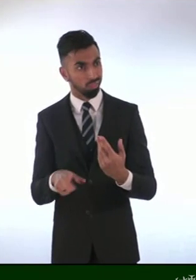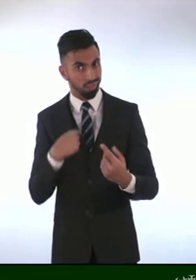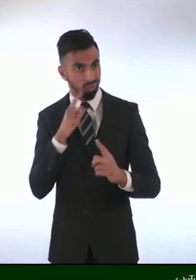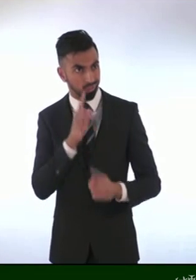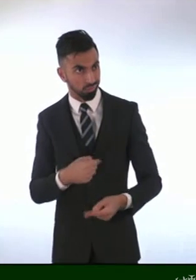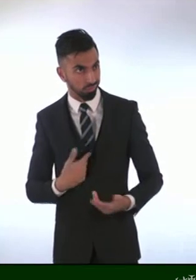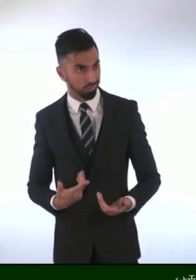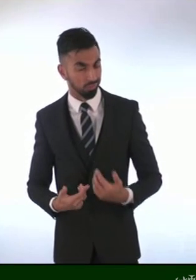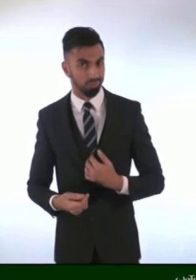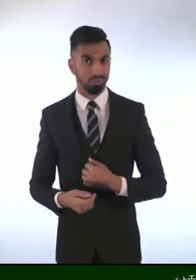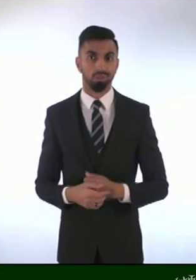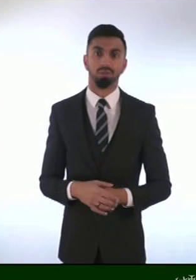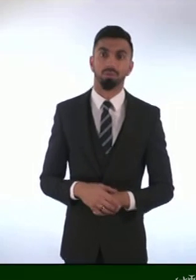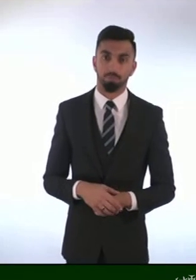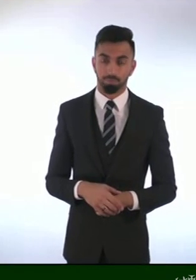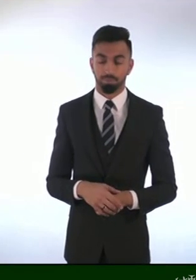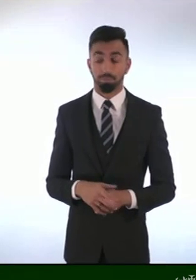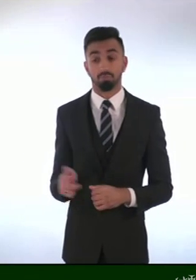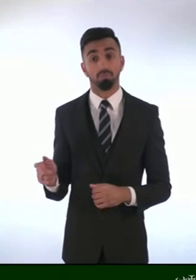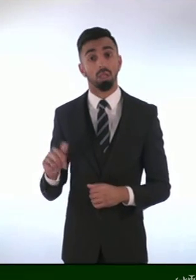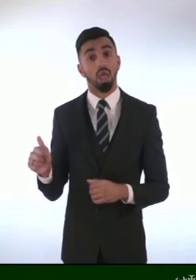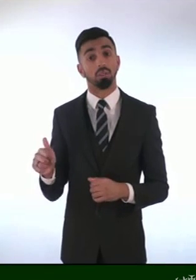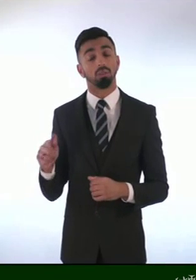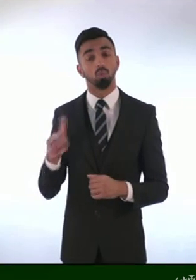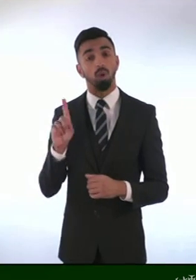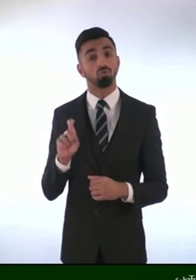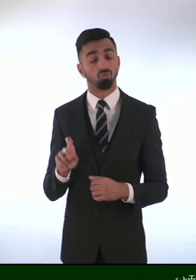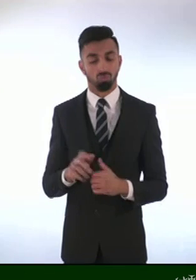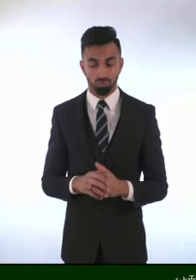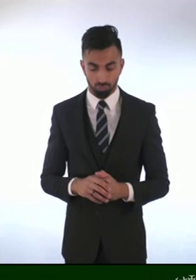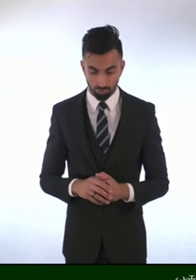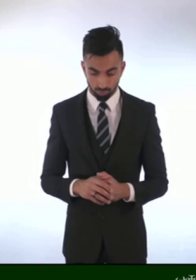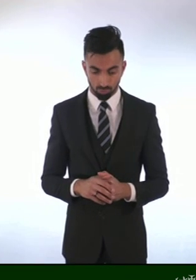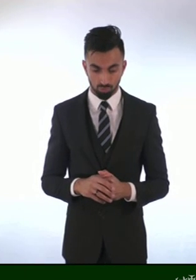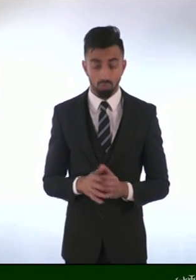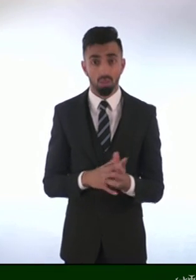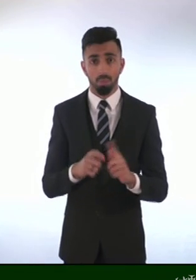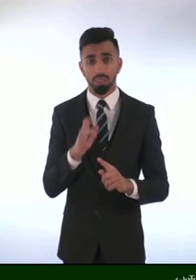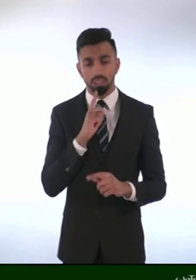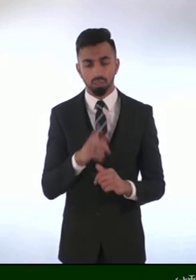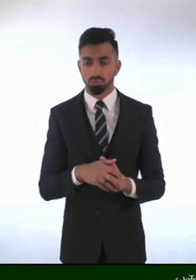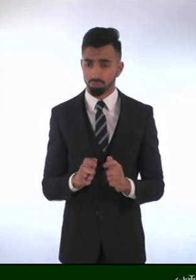I thank the Prime Minister and his team for the sure-footed way in which they are approaching this crisis.